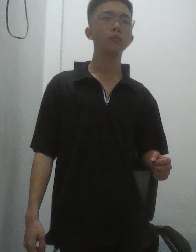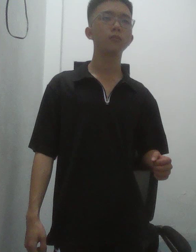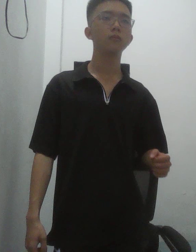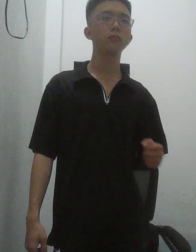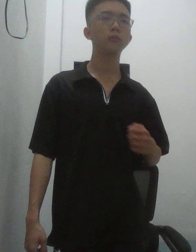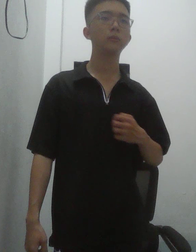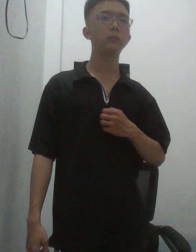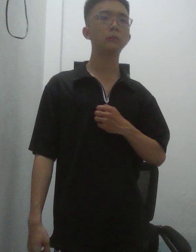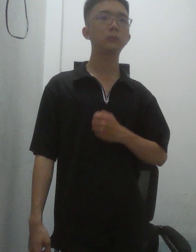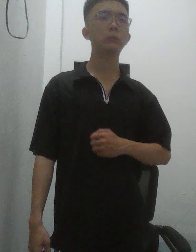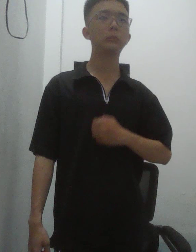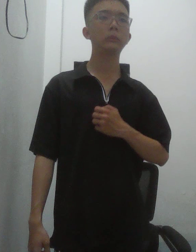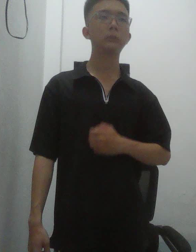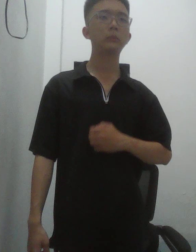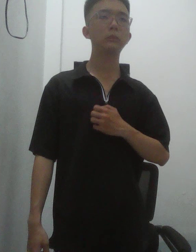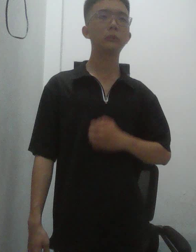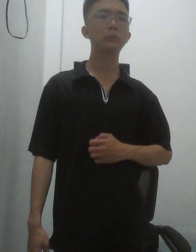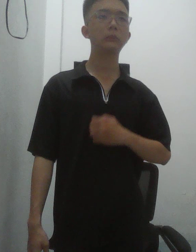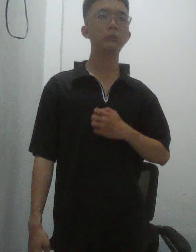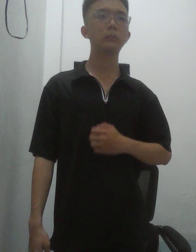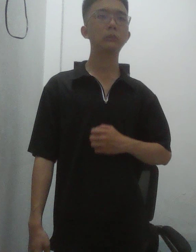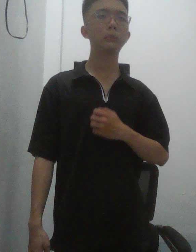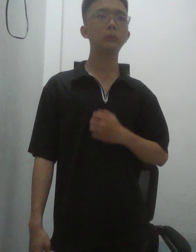ghen